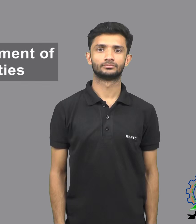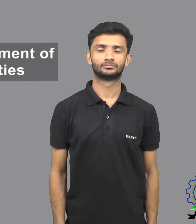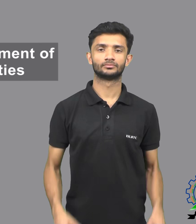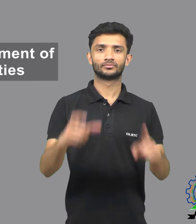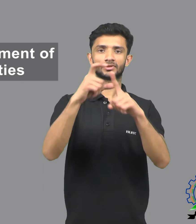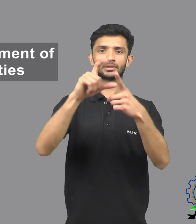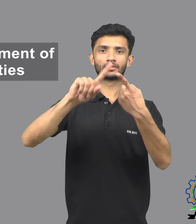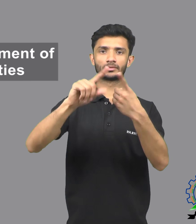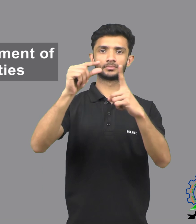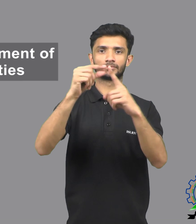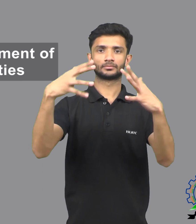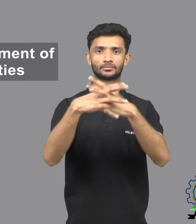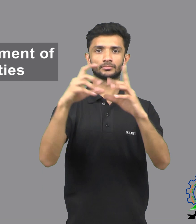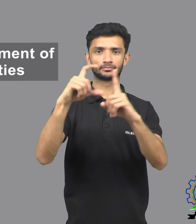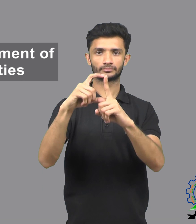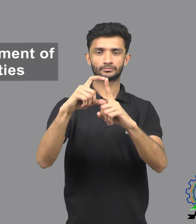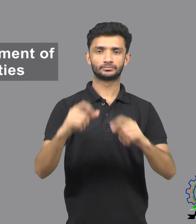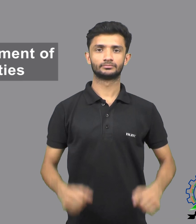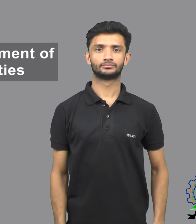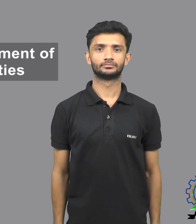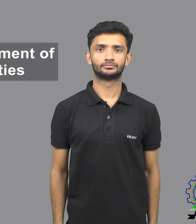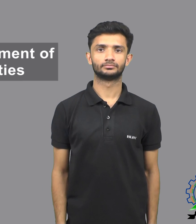Department of Empowerment of Person With Disabilities (Depwd)